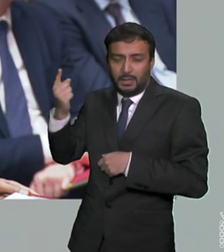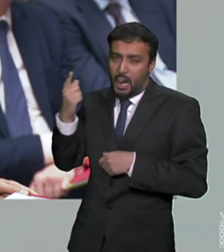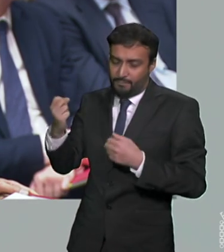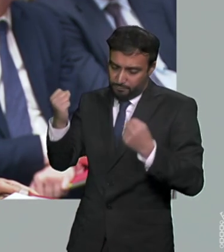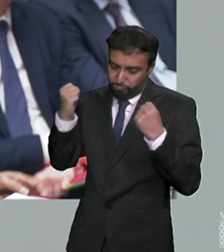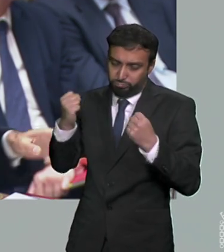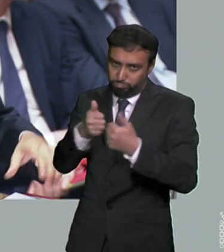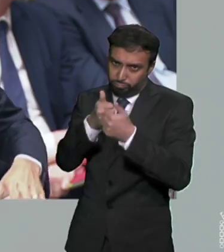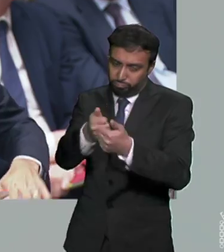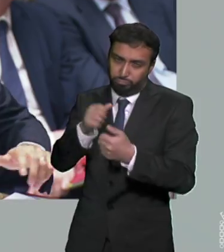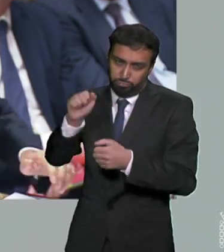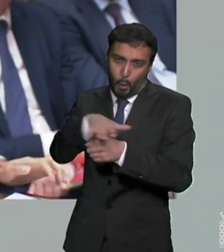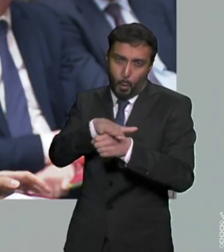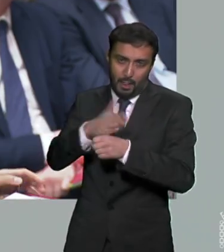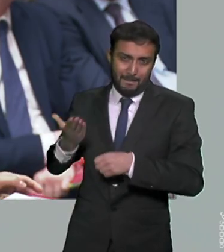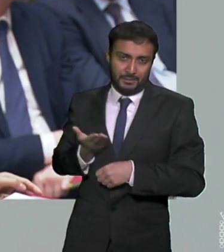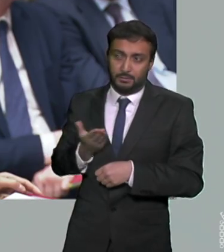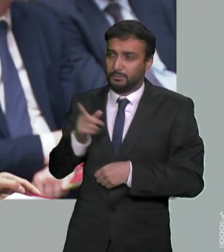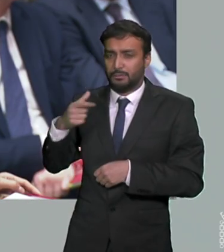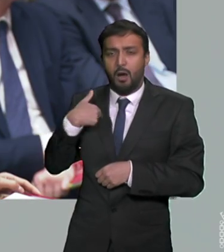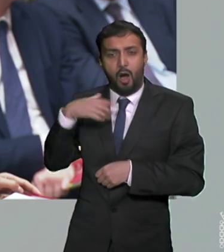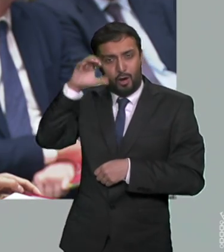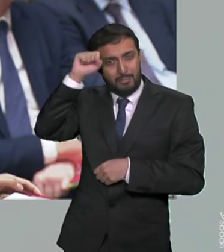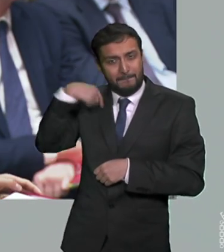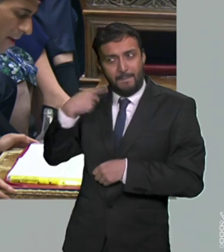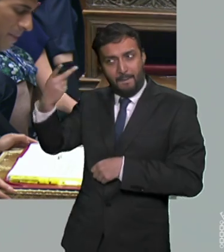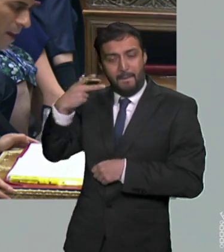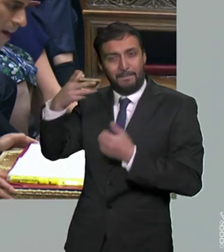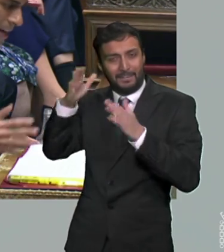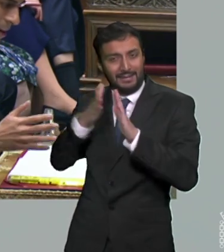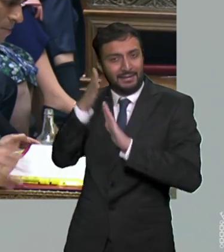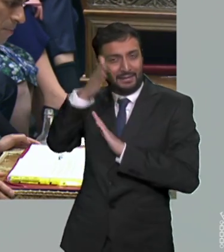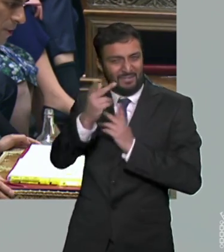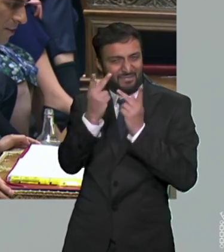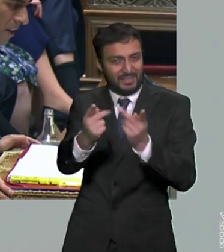It was a privilege to visit Beeston and Hallam’s earlier this year with him.